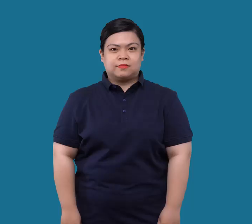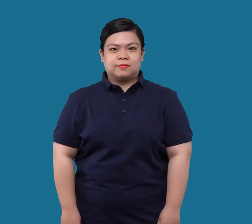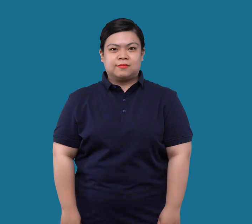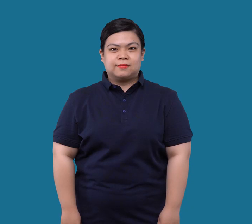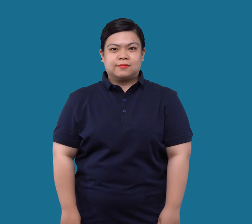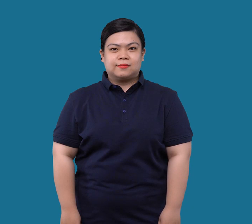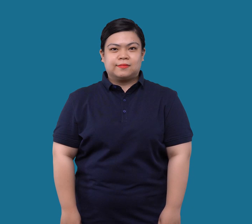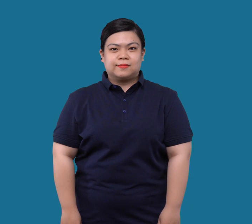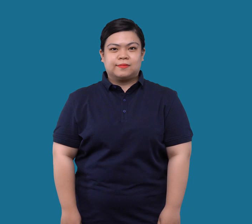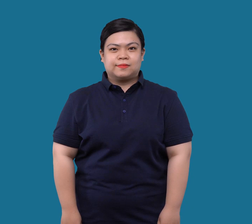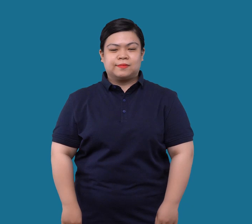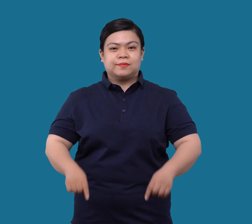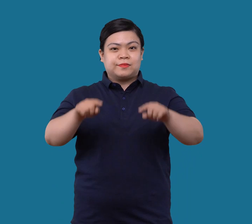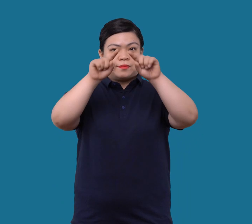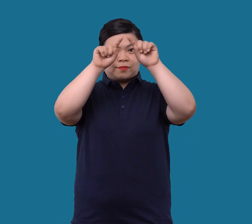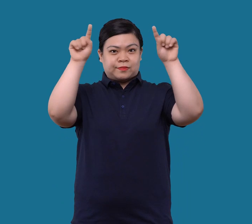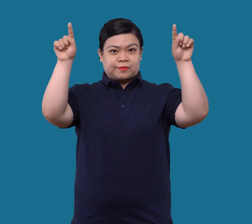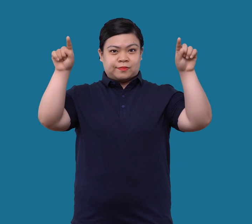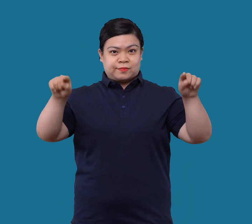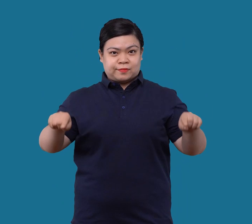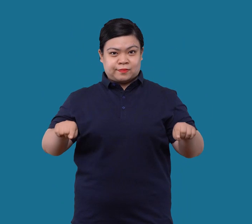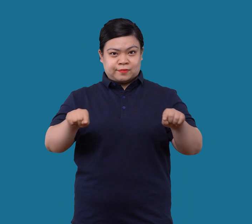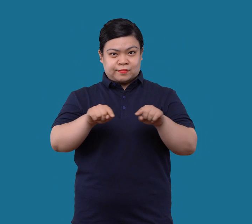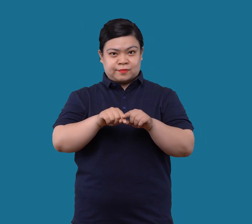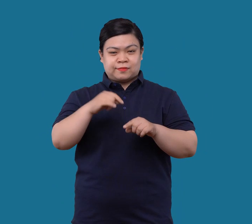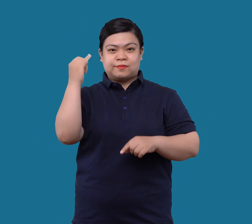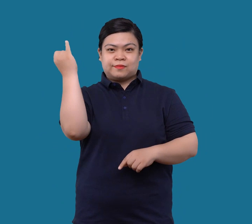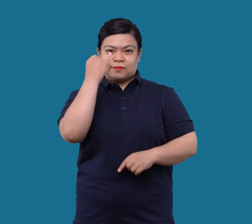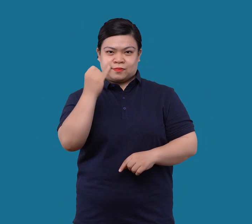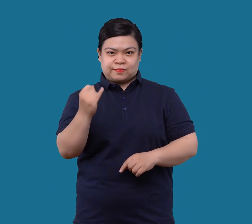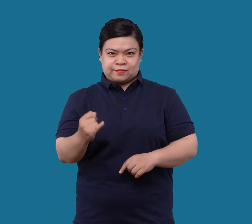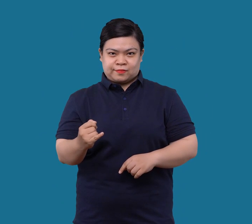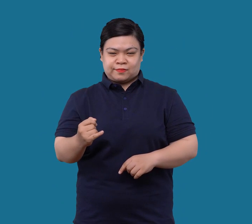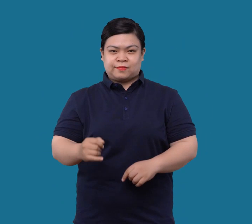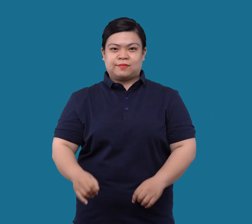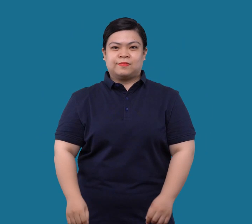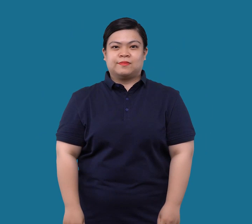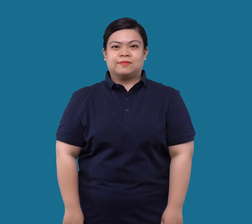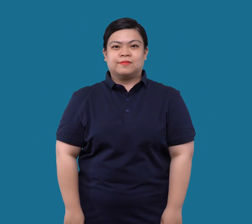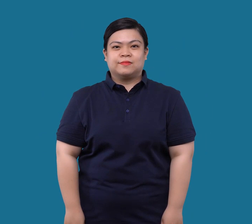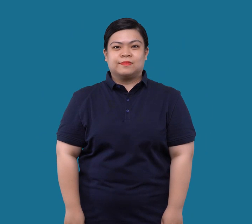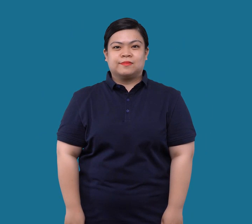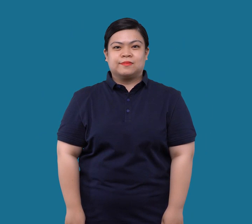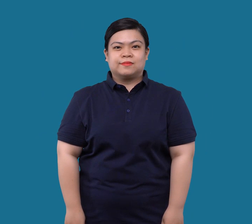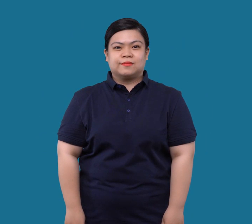bức tranh